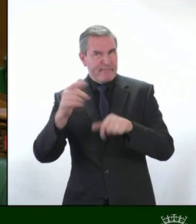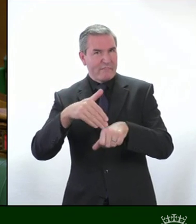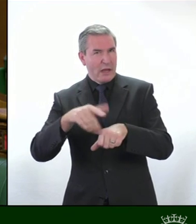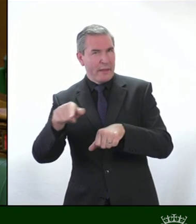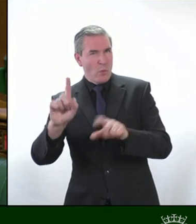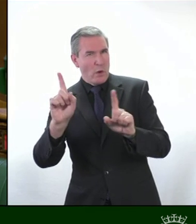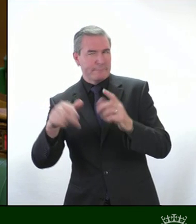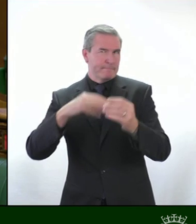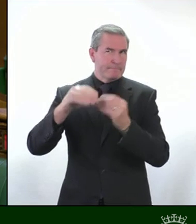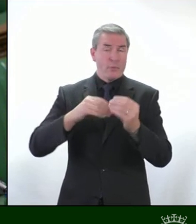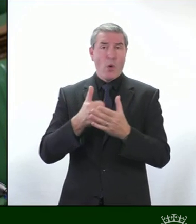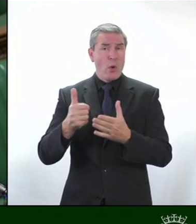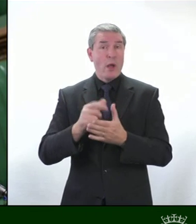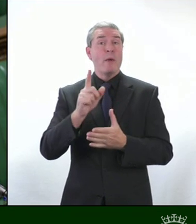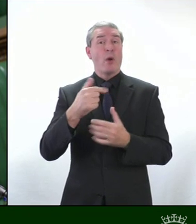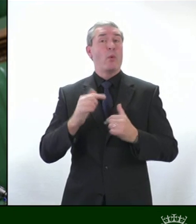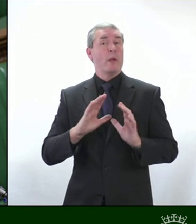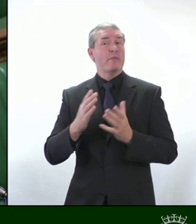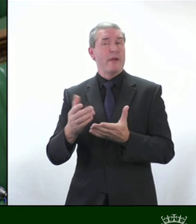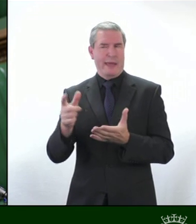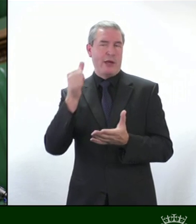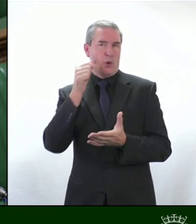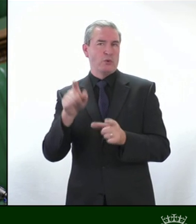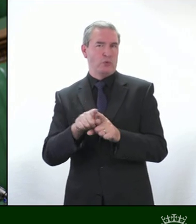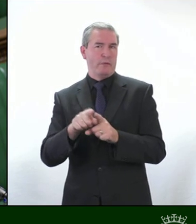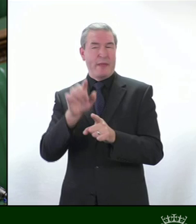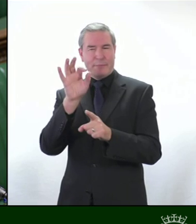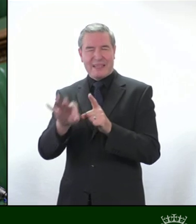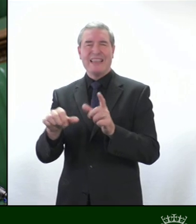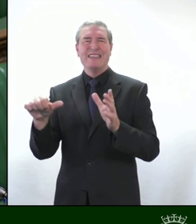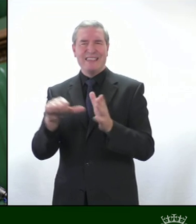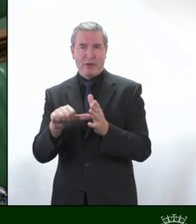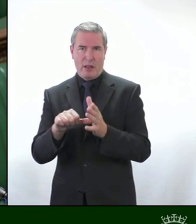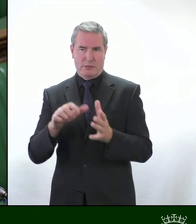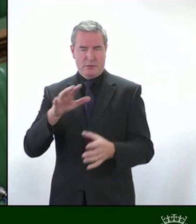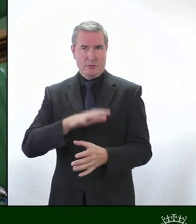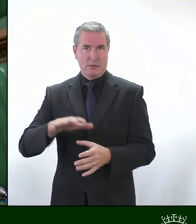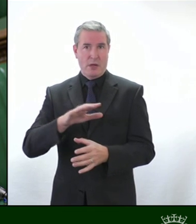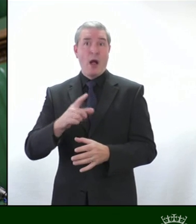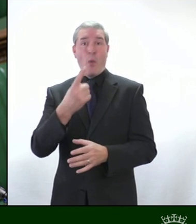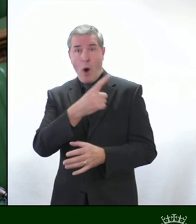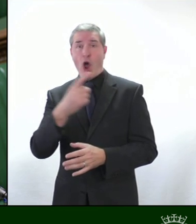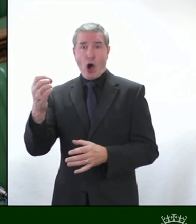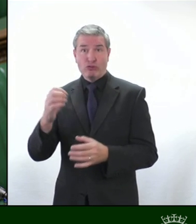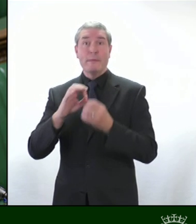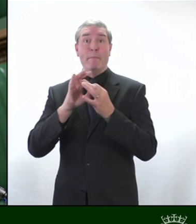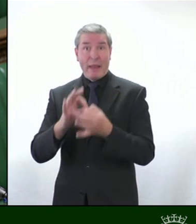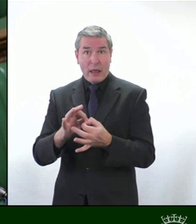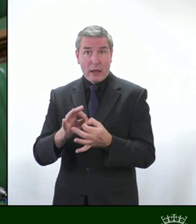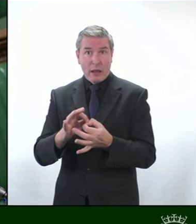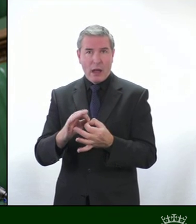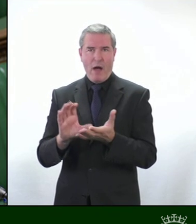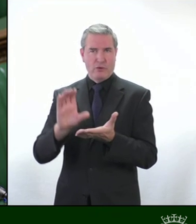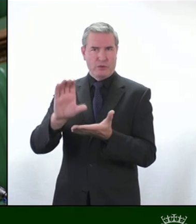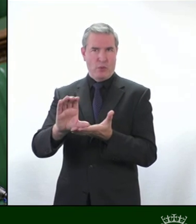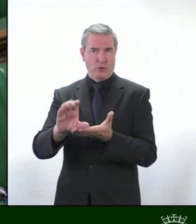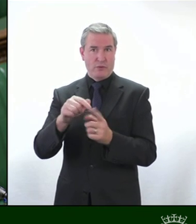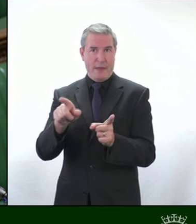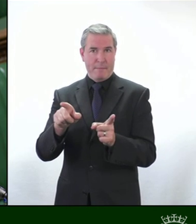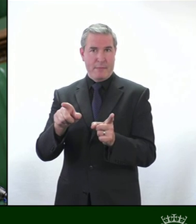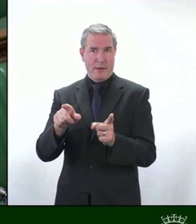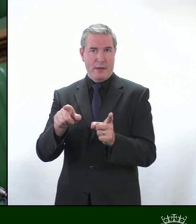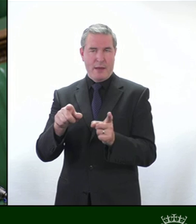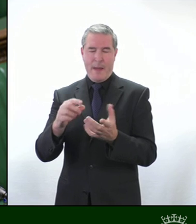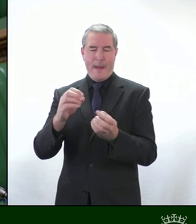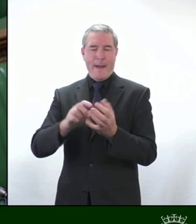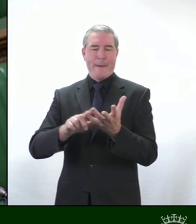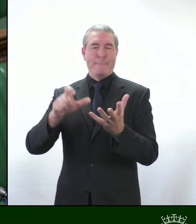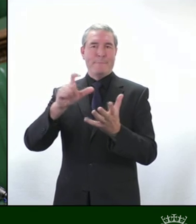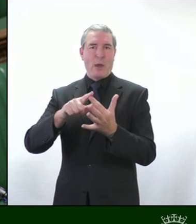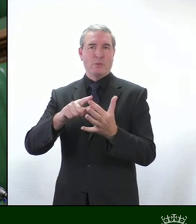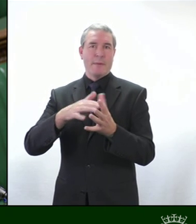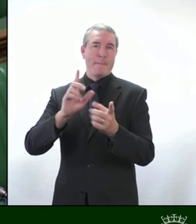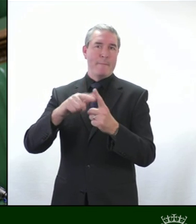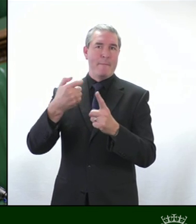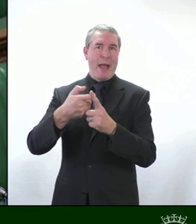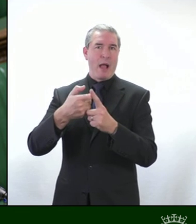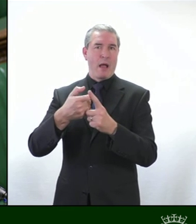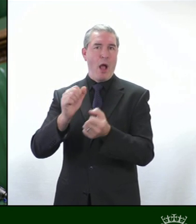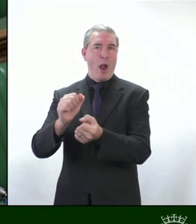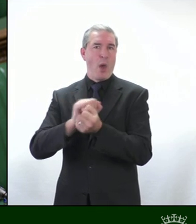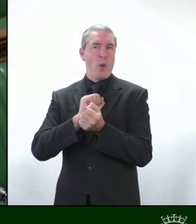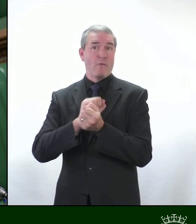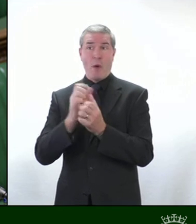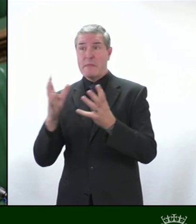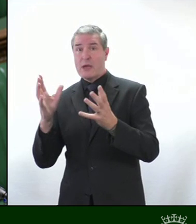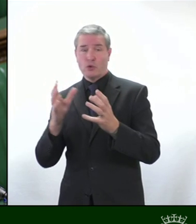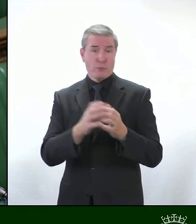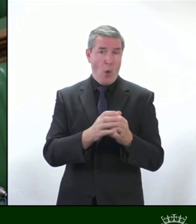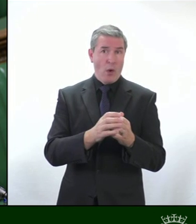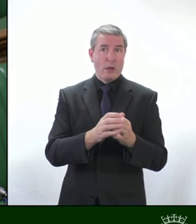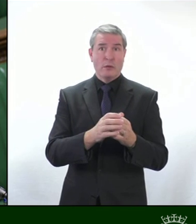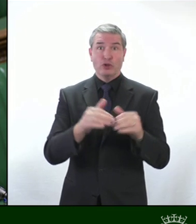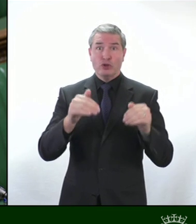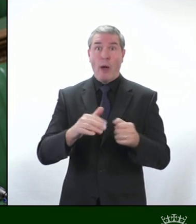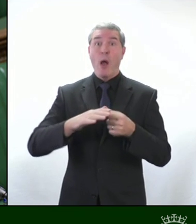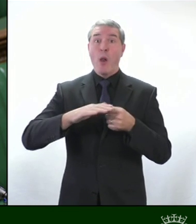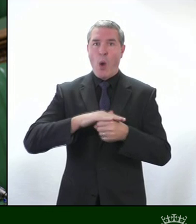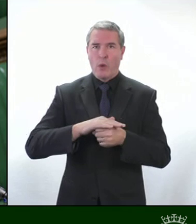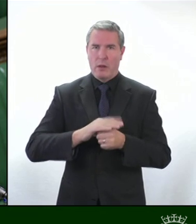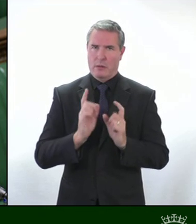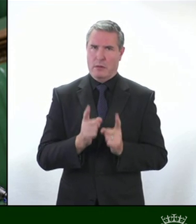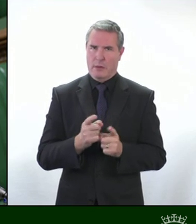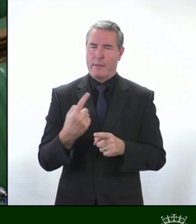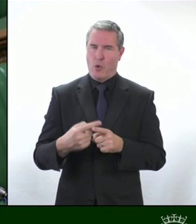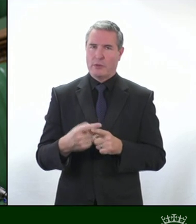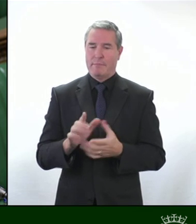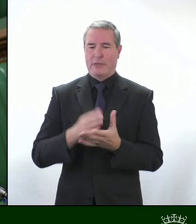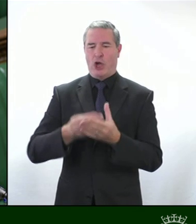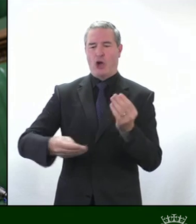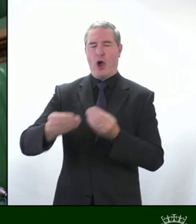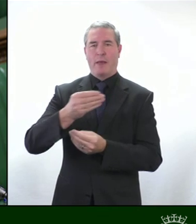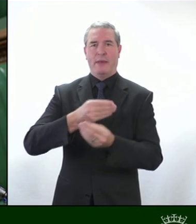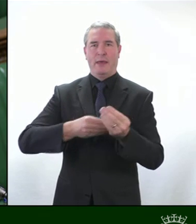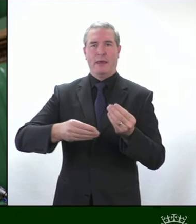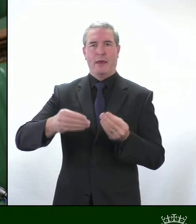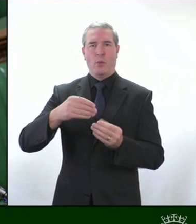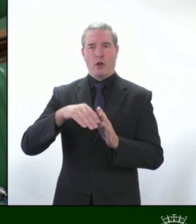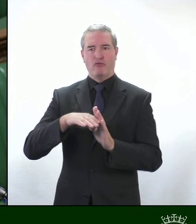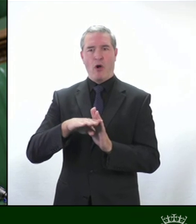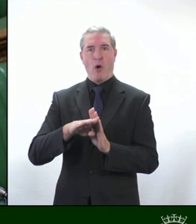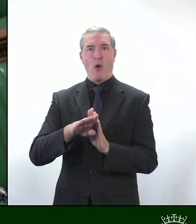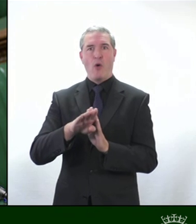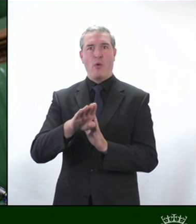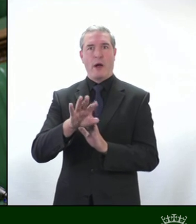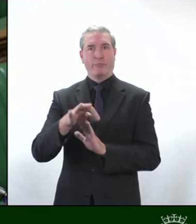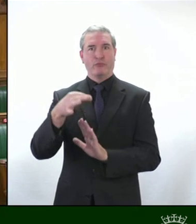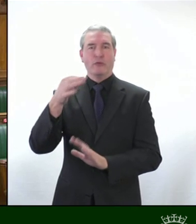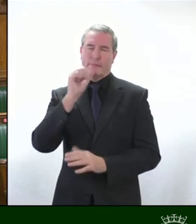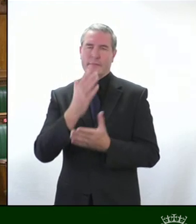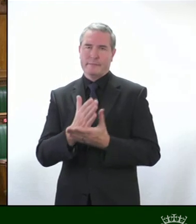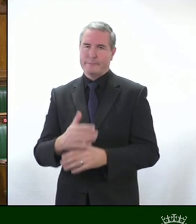As he knows, we are also providing for these particularly difficult circumstances about £100 billion in business support—the bounce back loans and many other forms of support—but the best thing for businesses large and small is for us to shop local, as I said earlier, and to allow the economy cautiously and prudently to reopen.